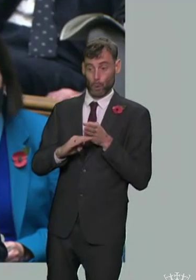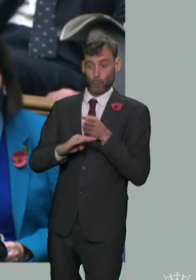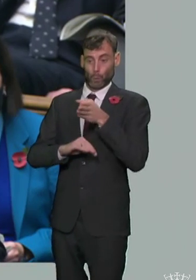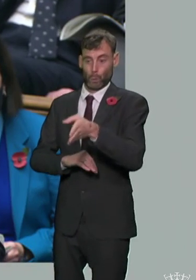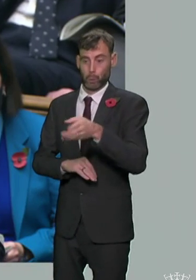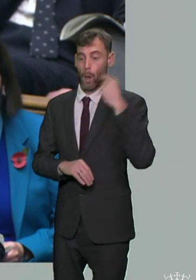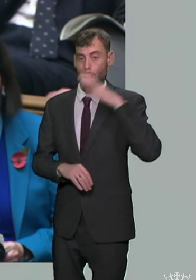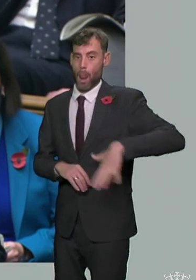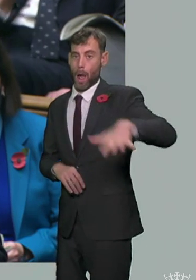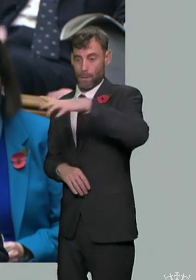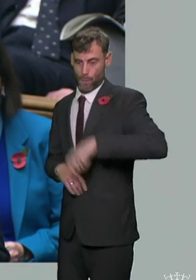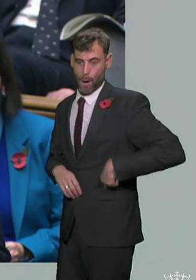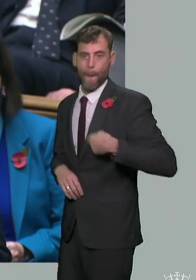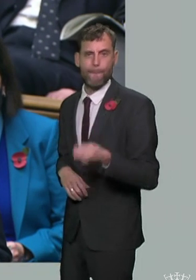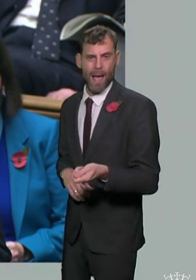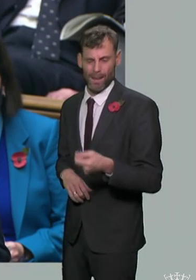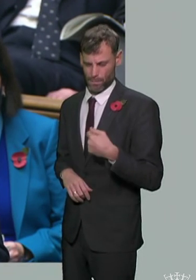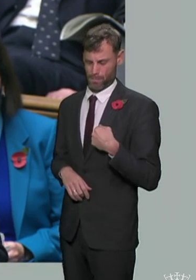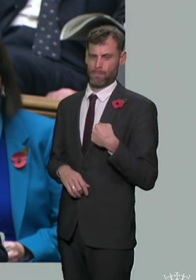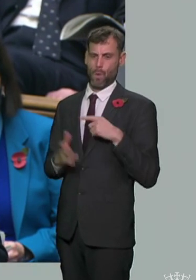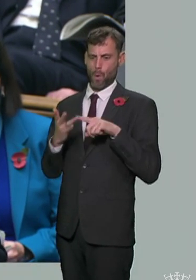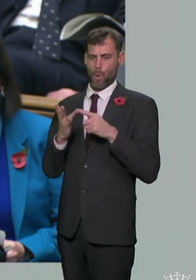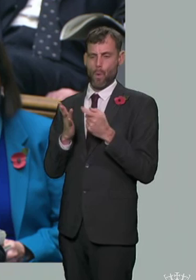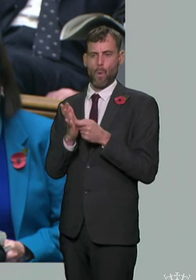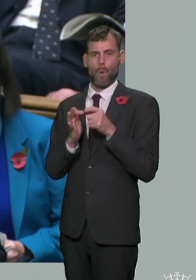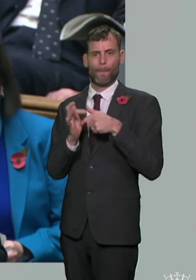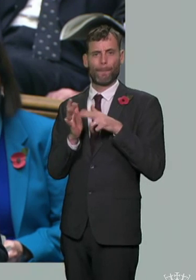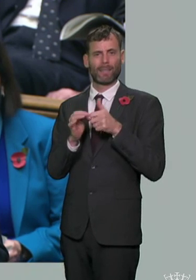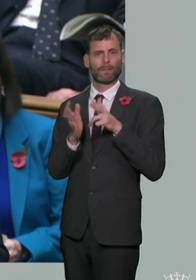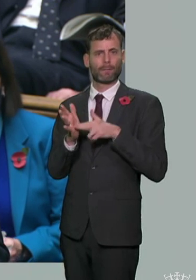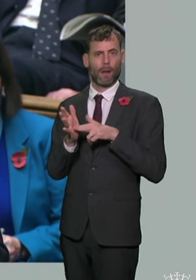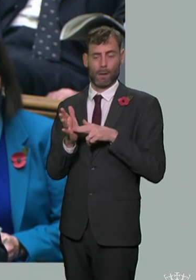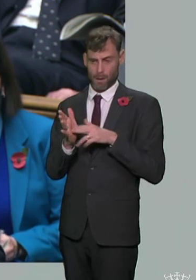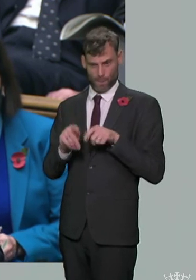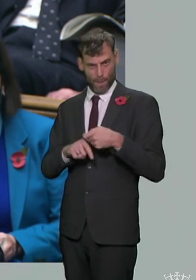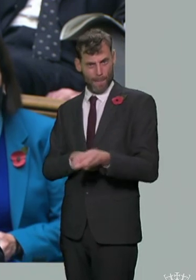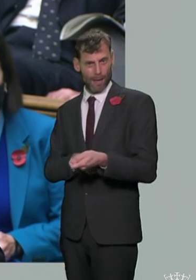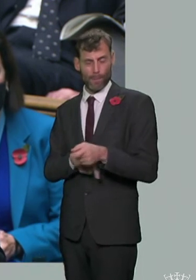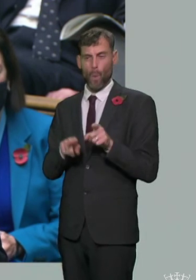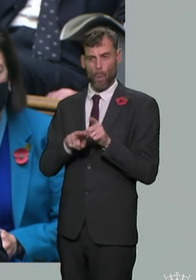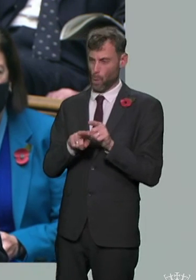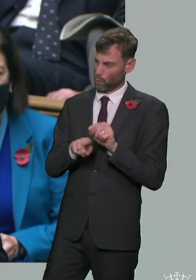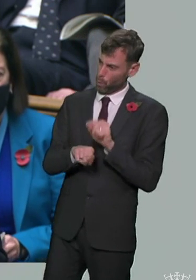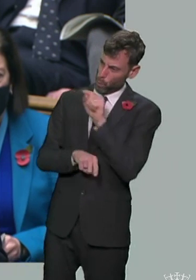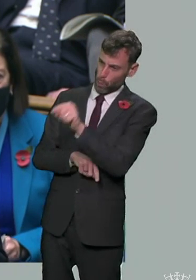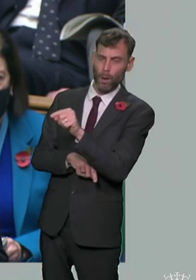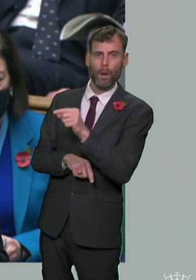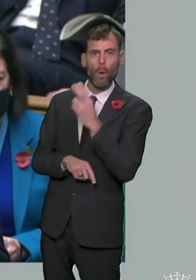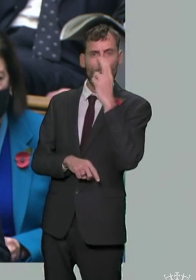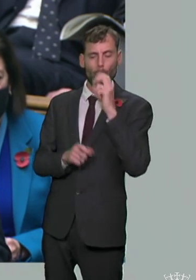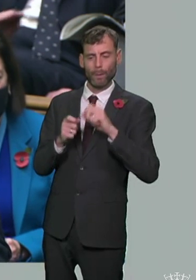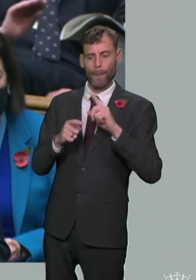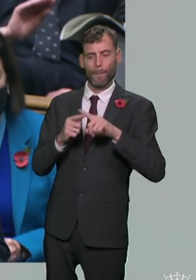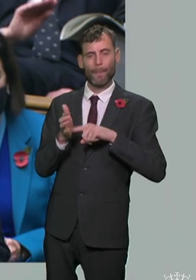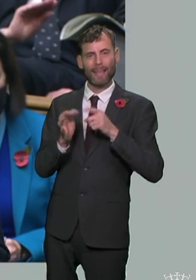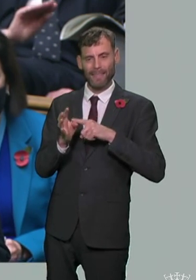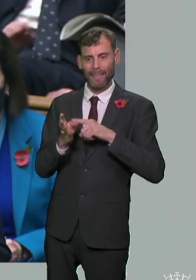That would have terrible consequences for my Orpington constituents and those who live in the neighbouring constituency of Old Bexley and Sidcup.